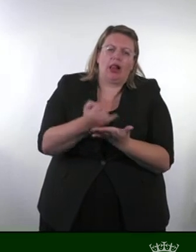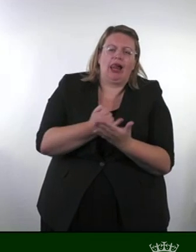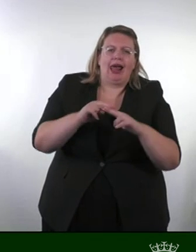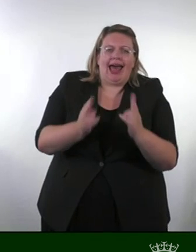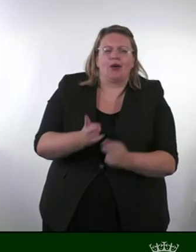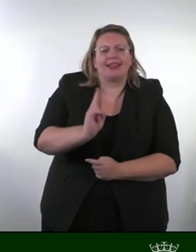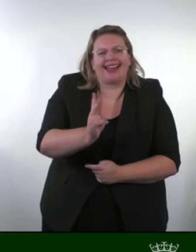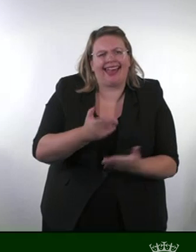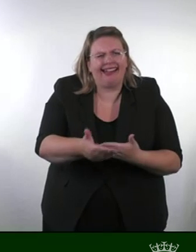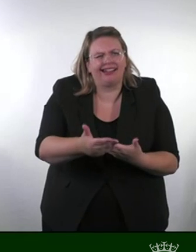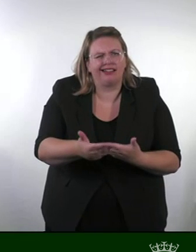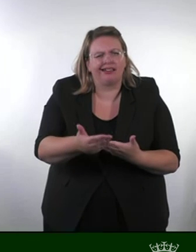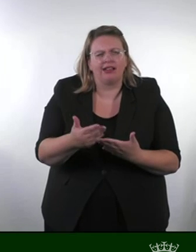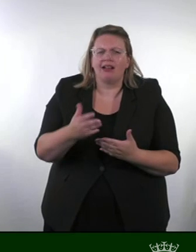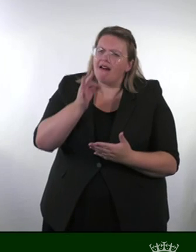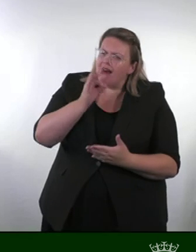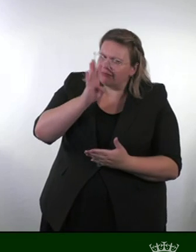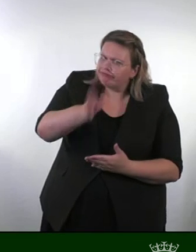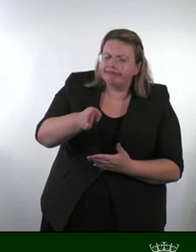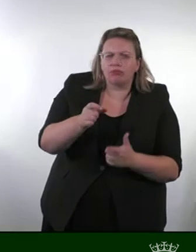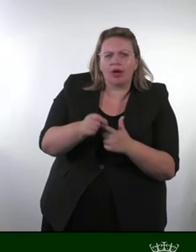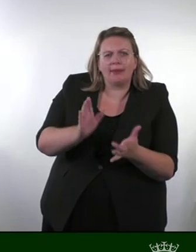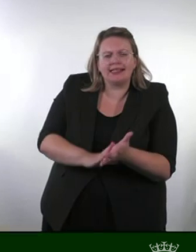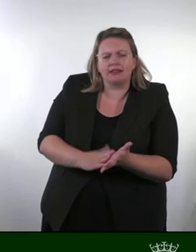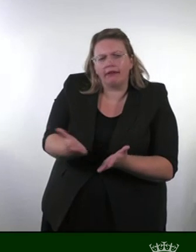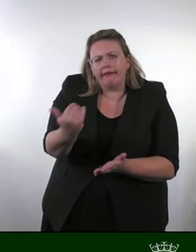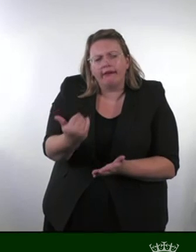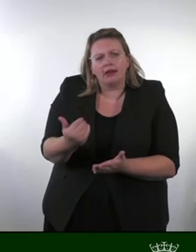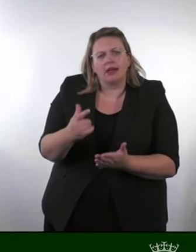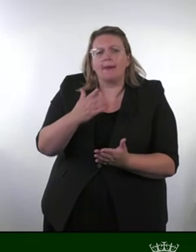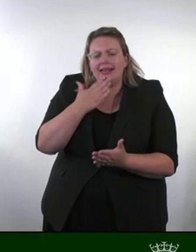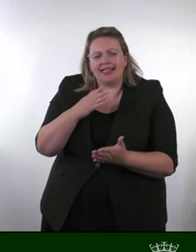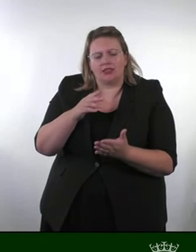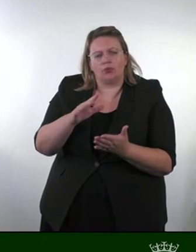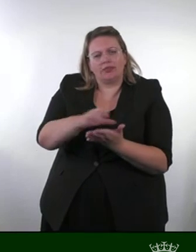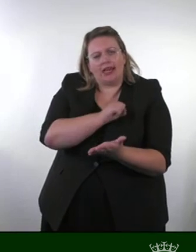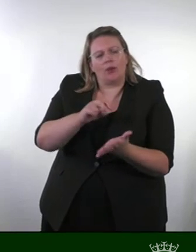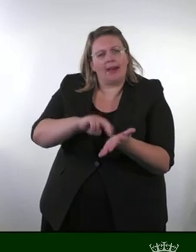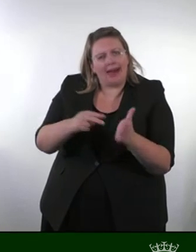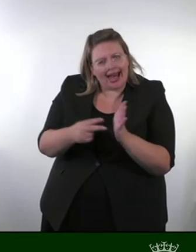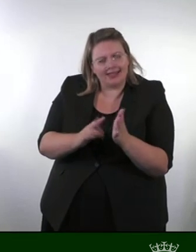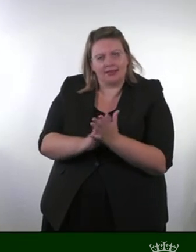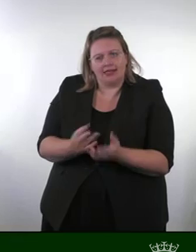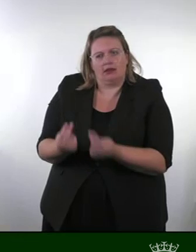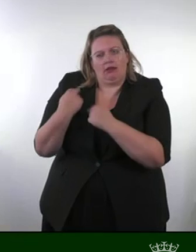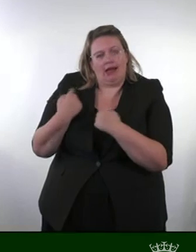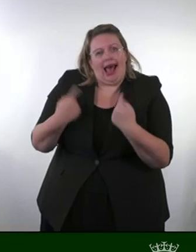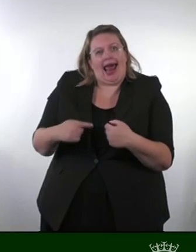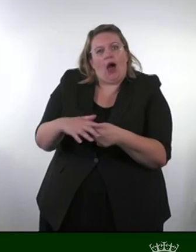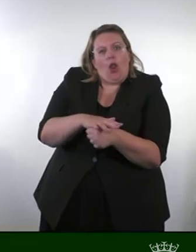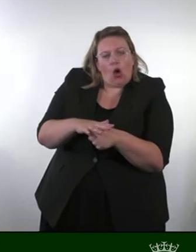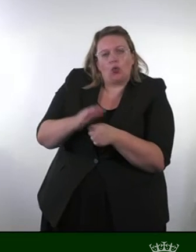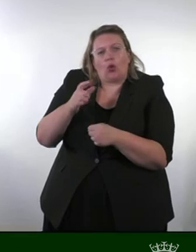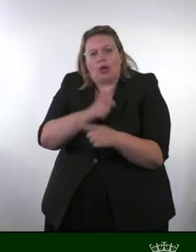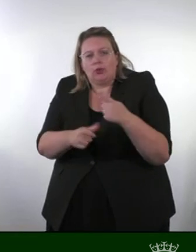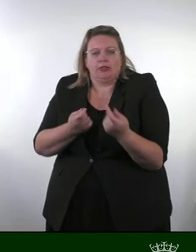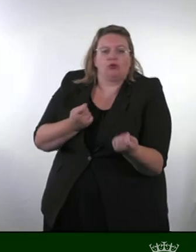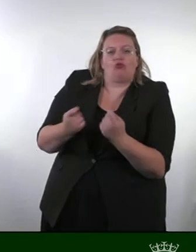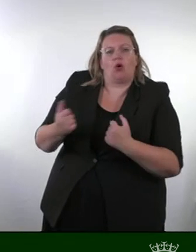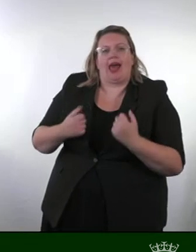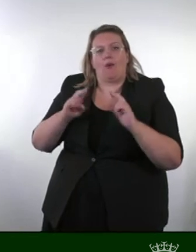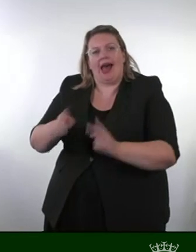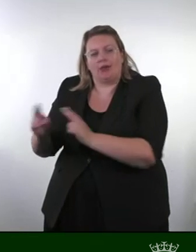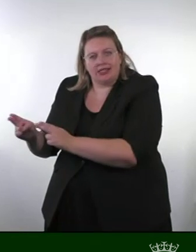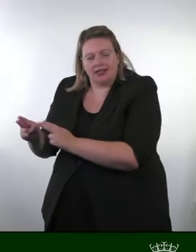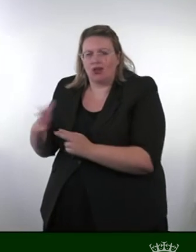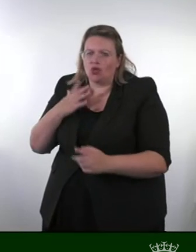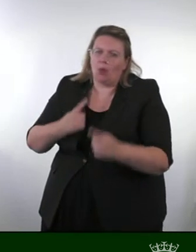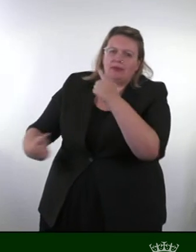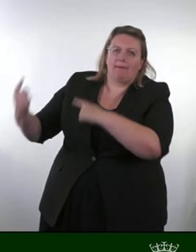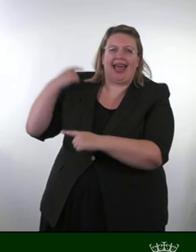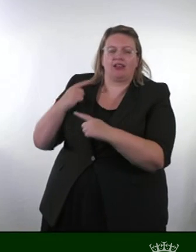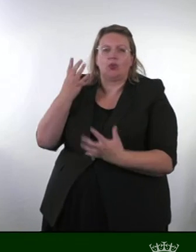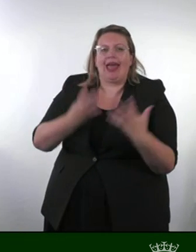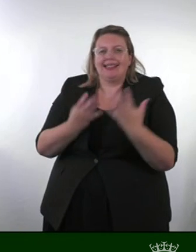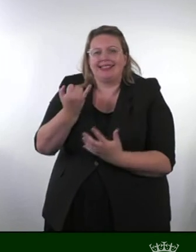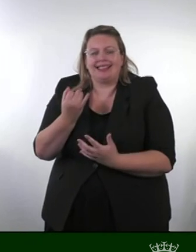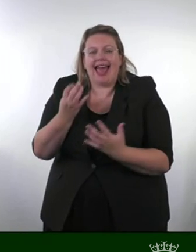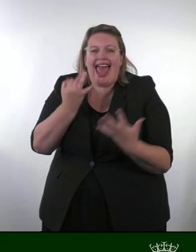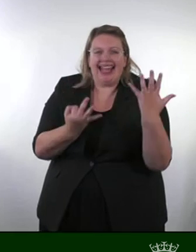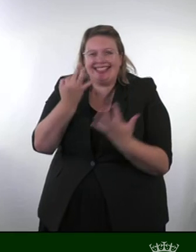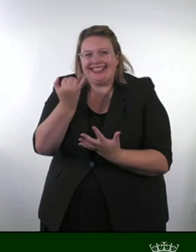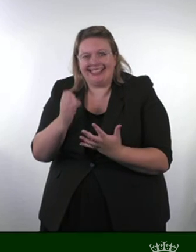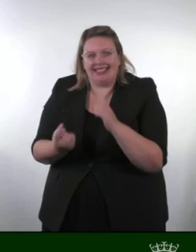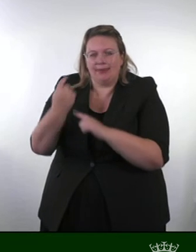Will the Prime Minister give a straight answer and commit to withdrawing these plans and returning control to local communities to prevent a return to the 1860s?